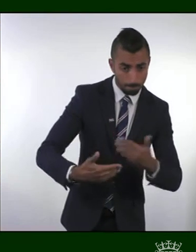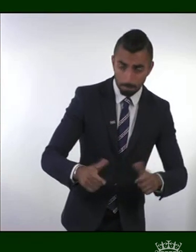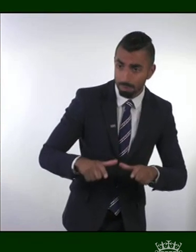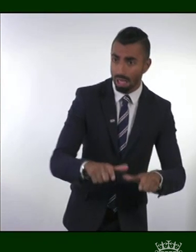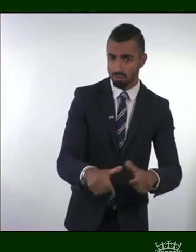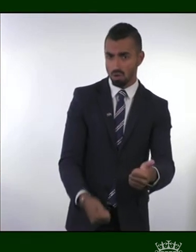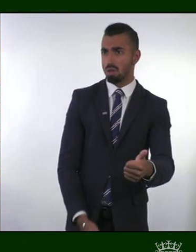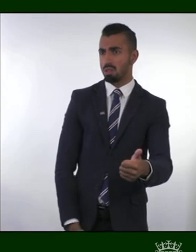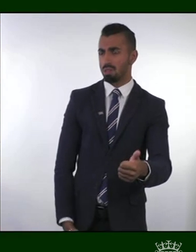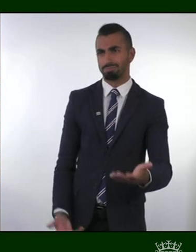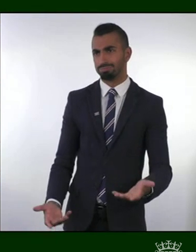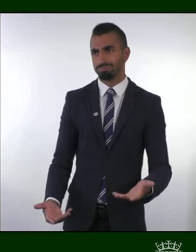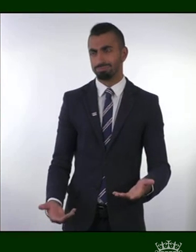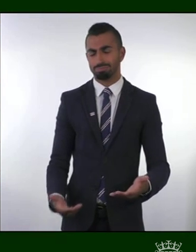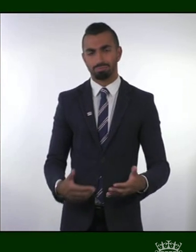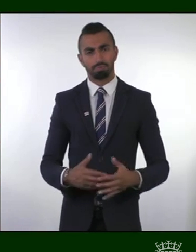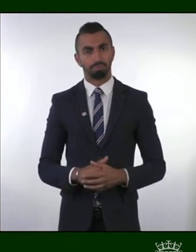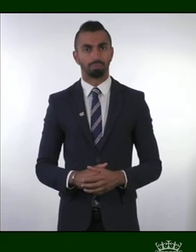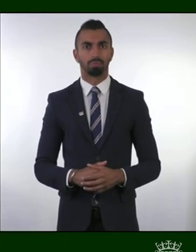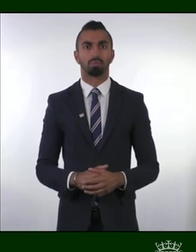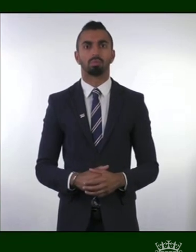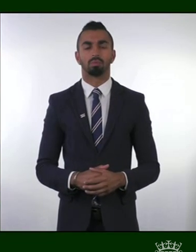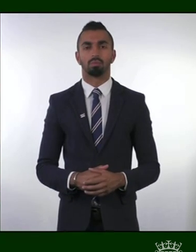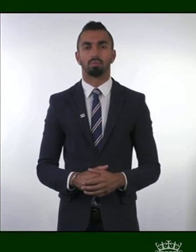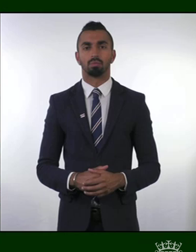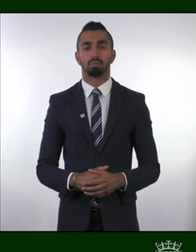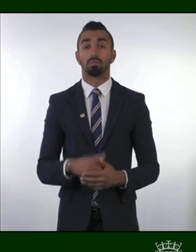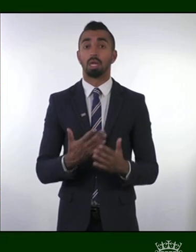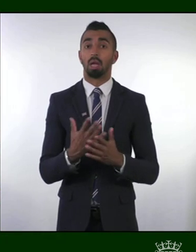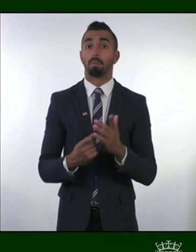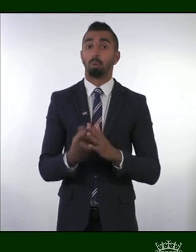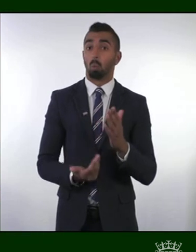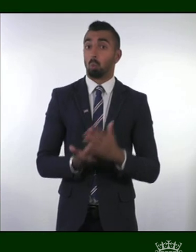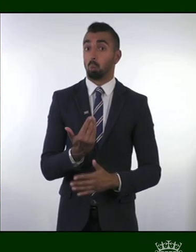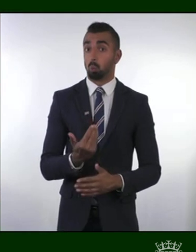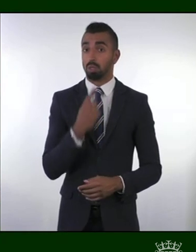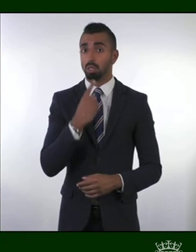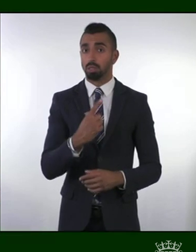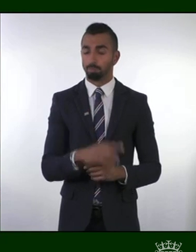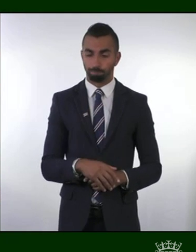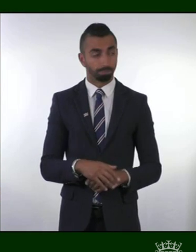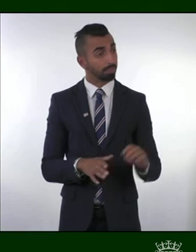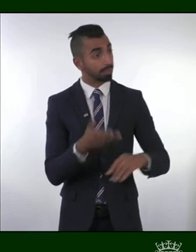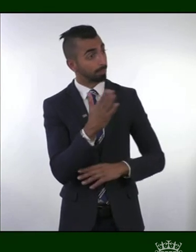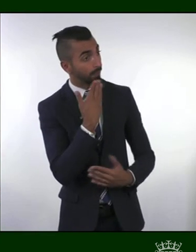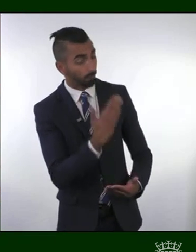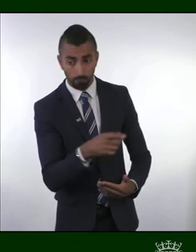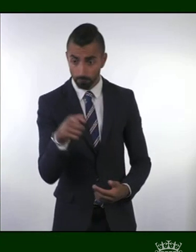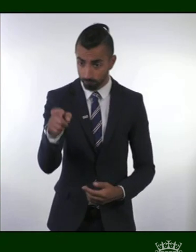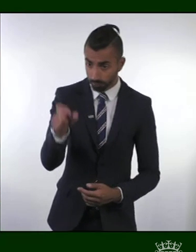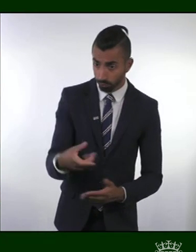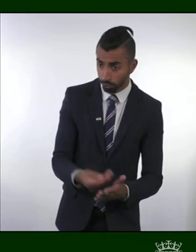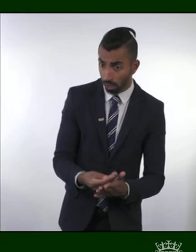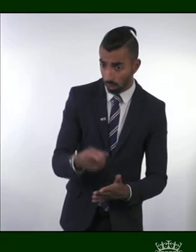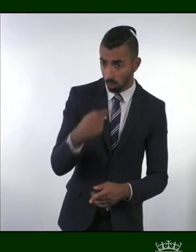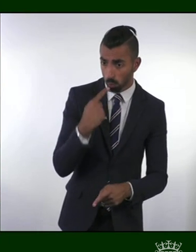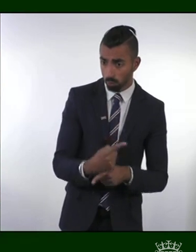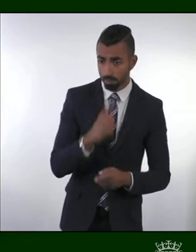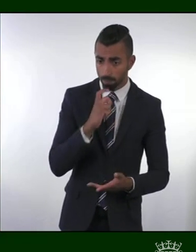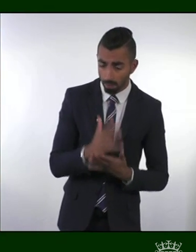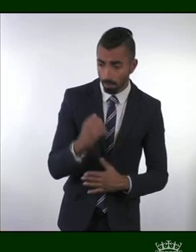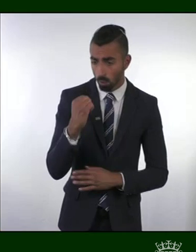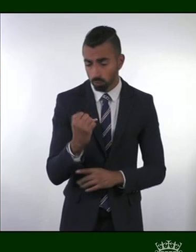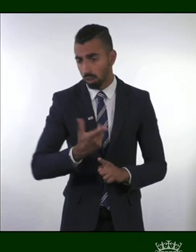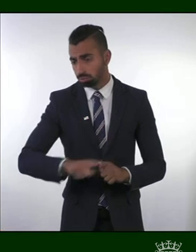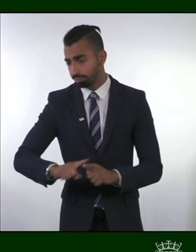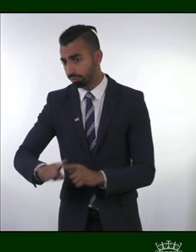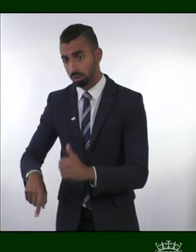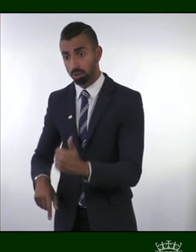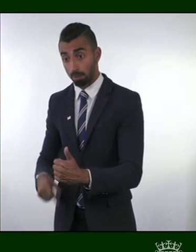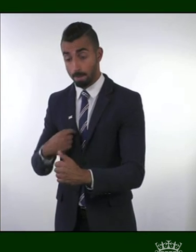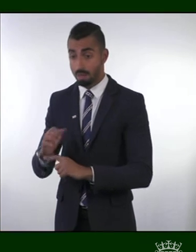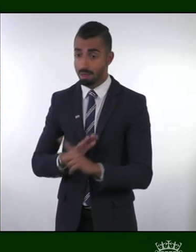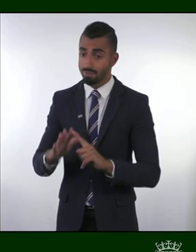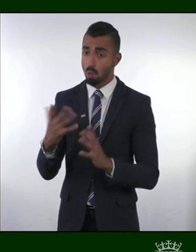I am pleased that the Chancellor has spoken about the hospitality and retail sectors, but in my constituency many of those are reliant on passengers going through Luton airport.